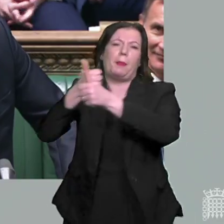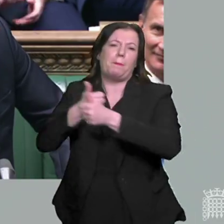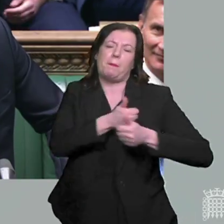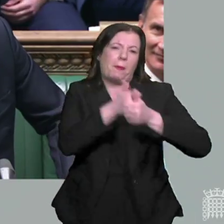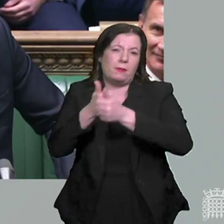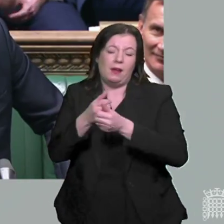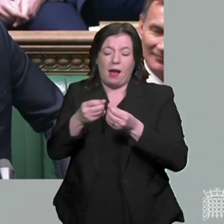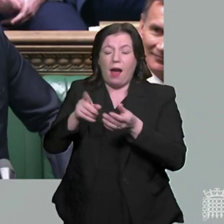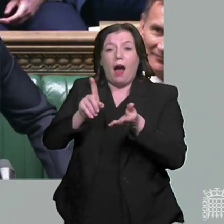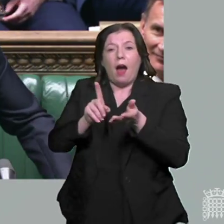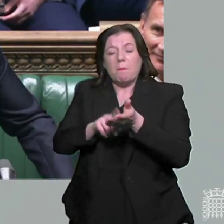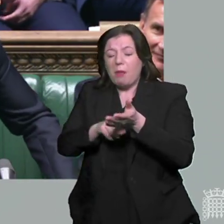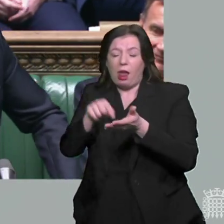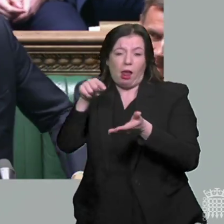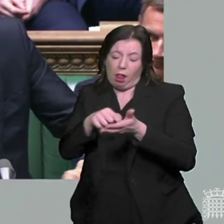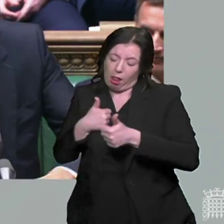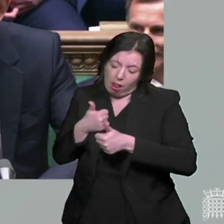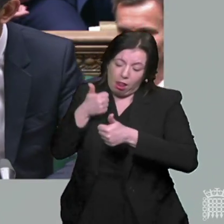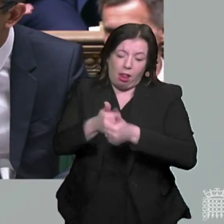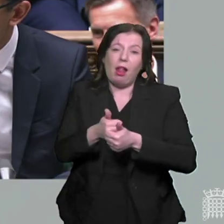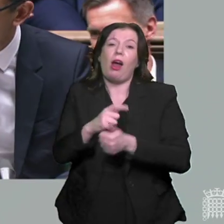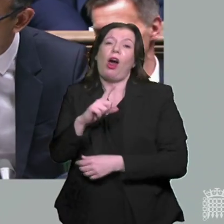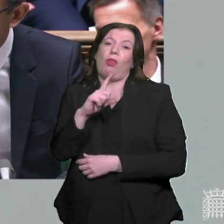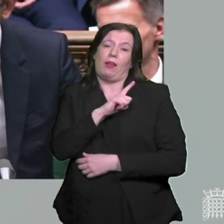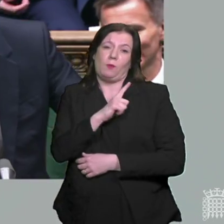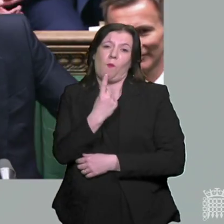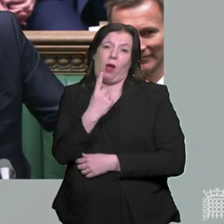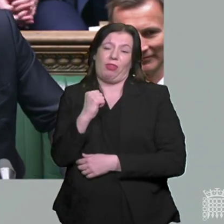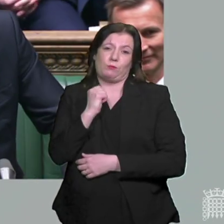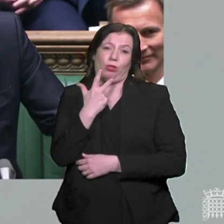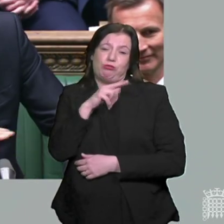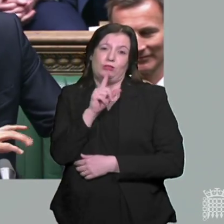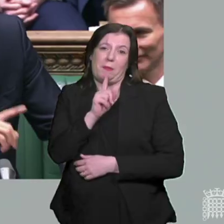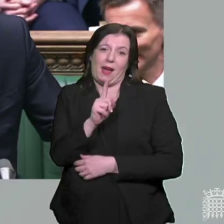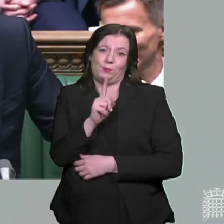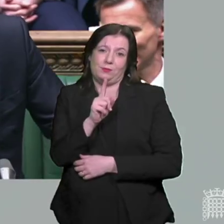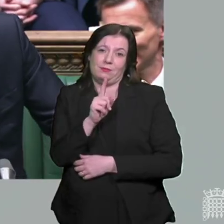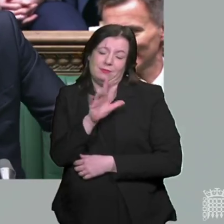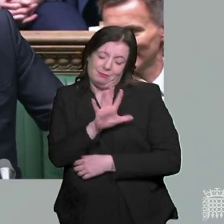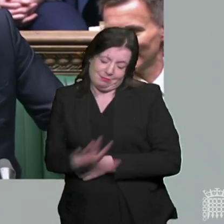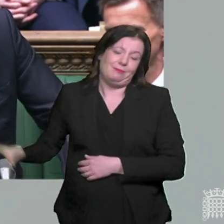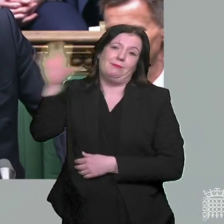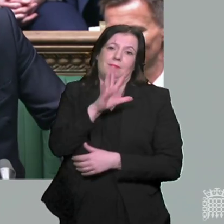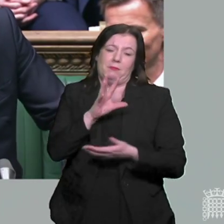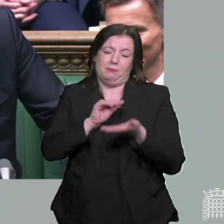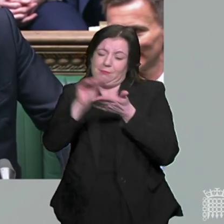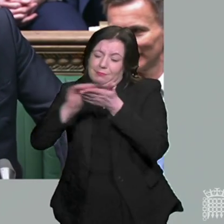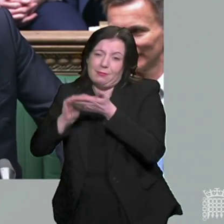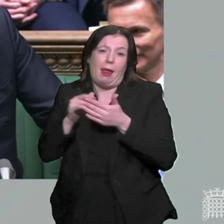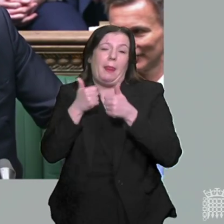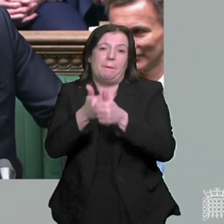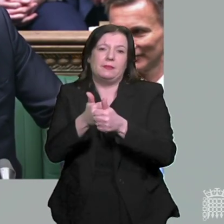Energy bills have been our priority, which is why over £1,000 of support is benefiting households in every part of our country.